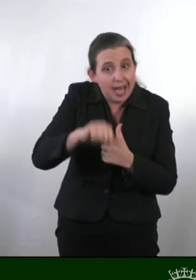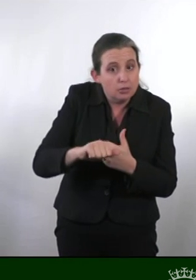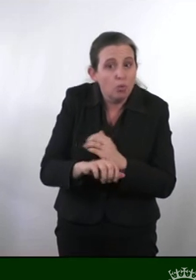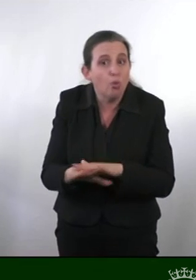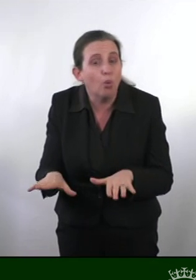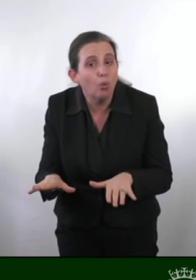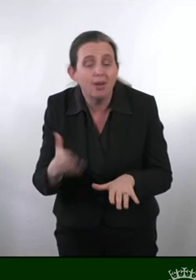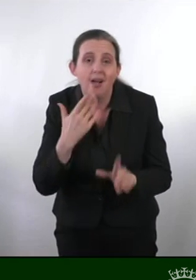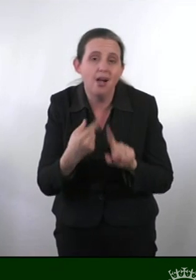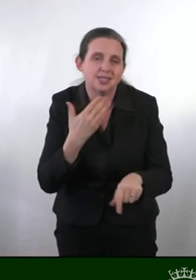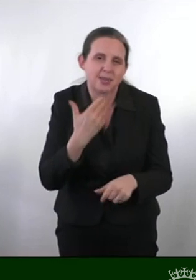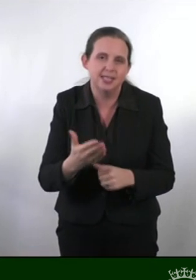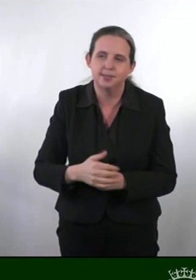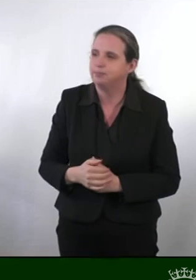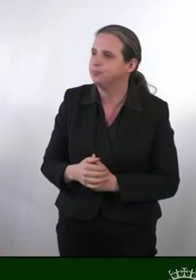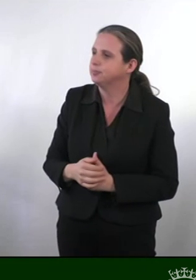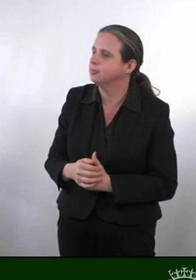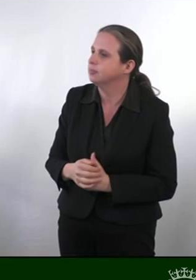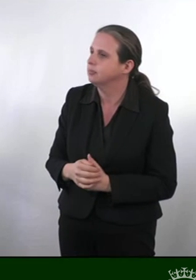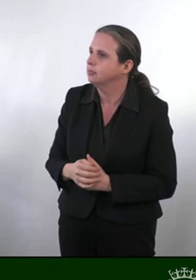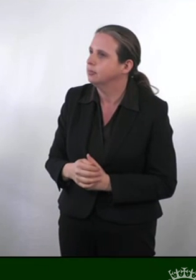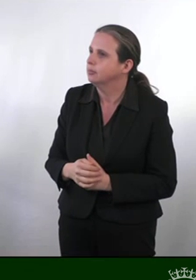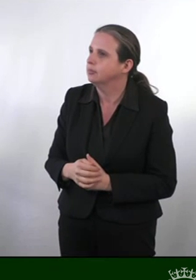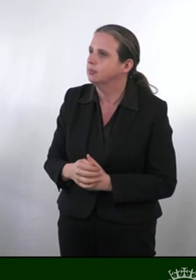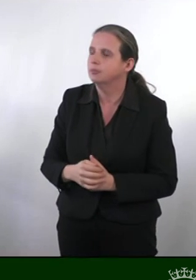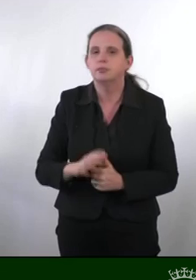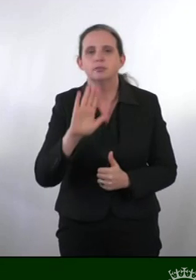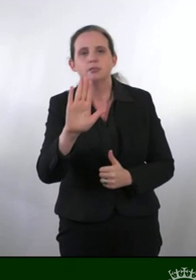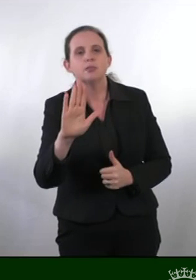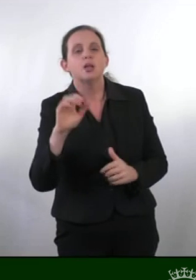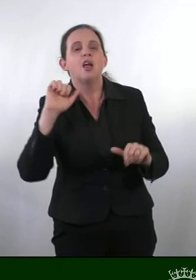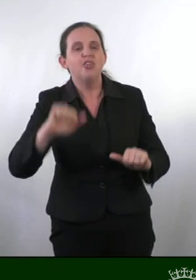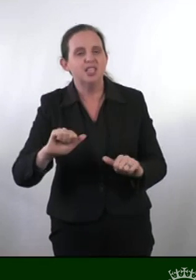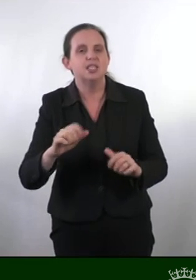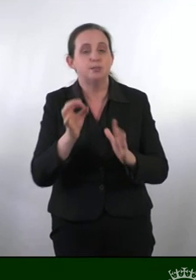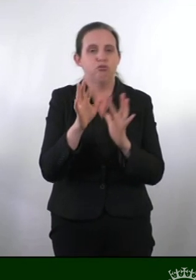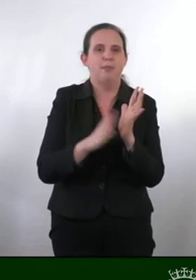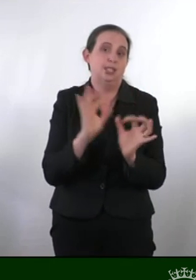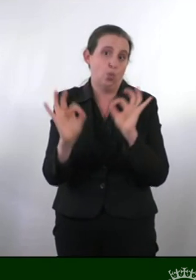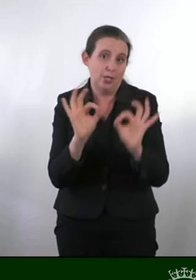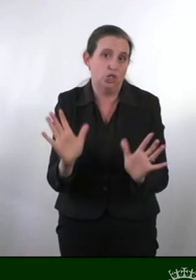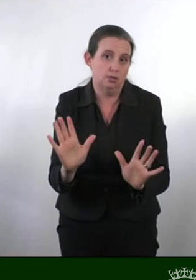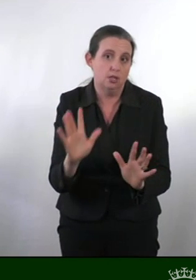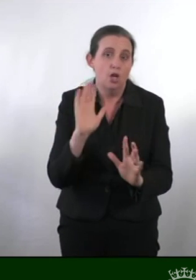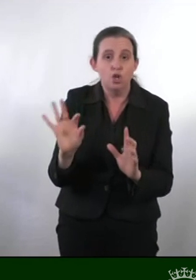I think I will just answer that with the fact that it is actually Prime Minister’s questions, not Leader of the Opposition’s questions.